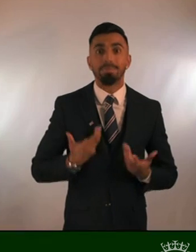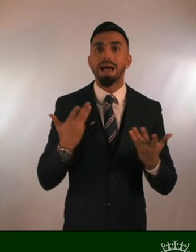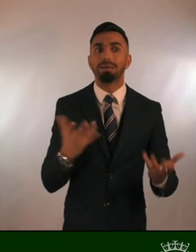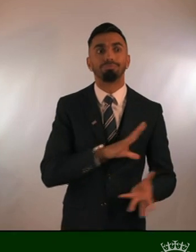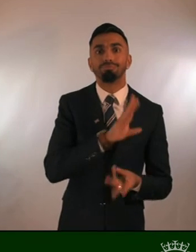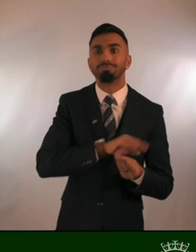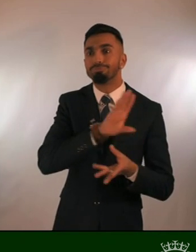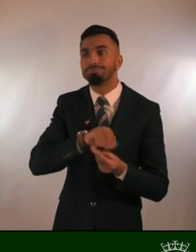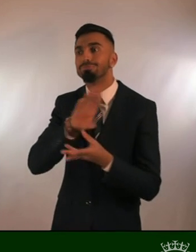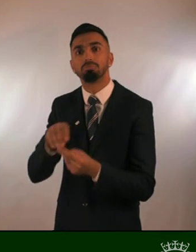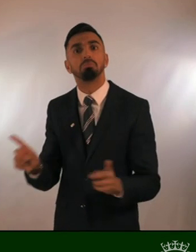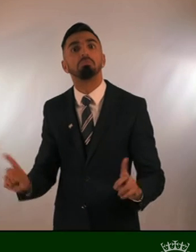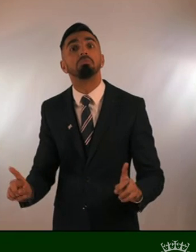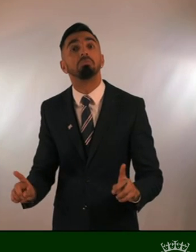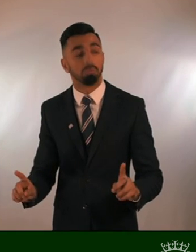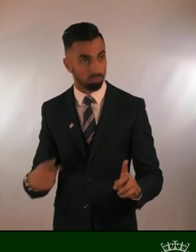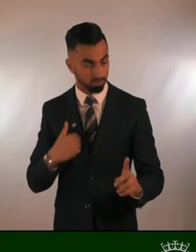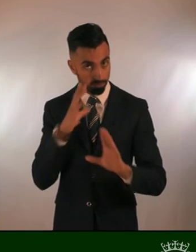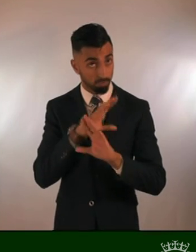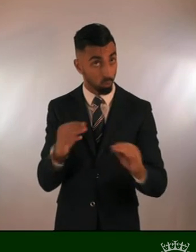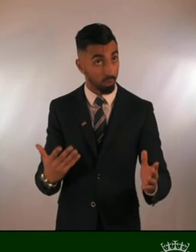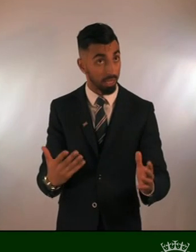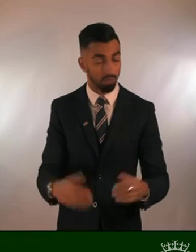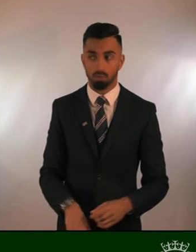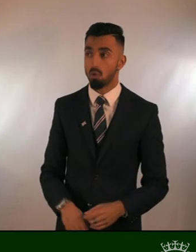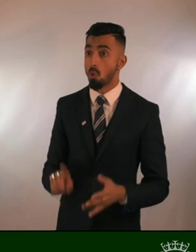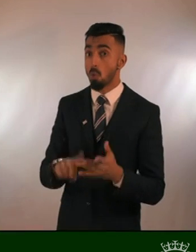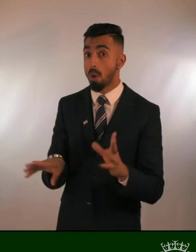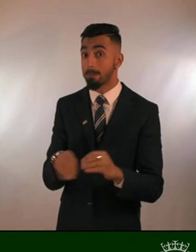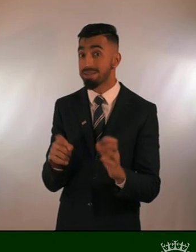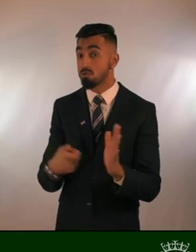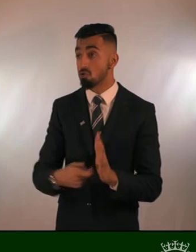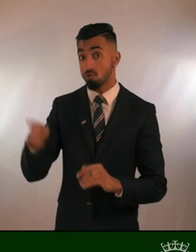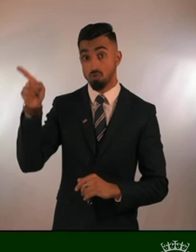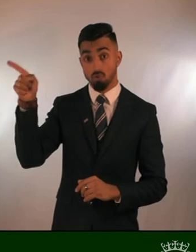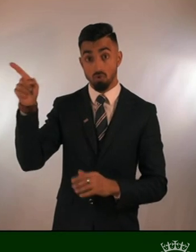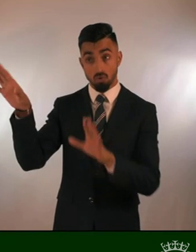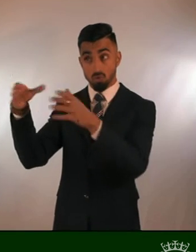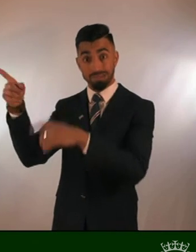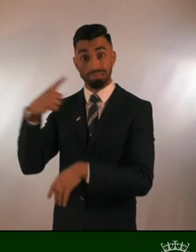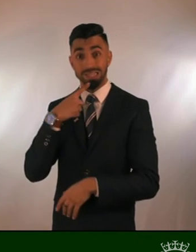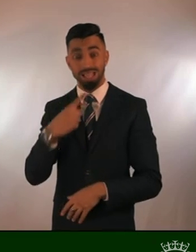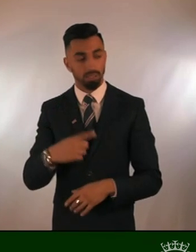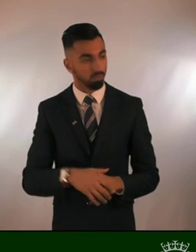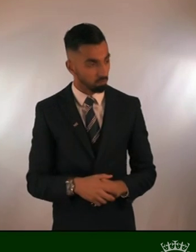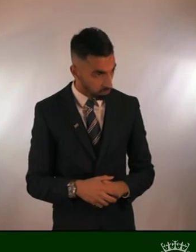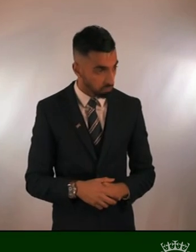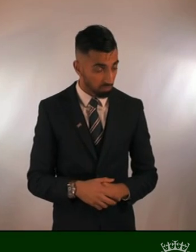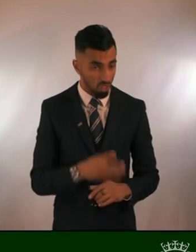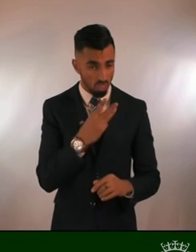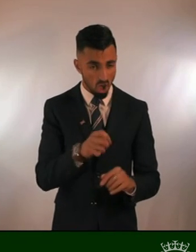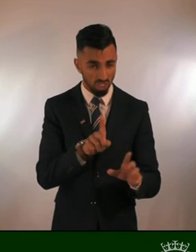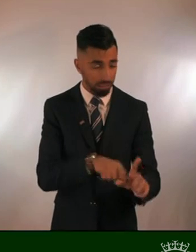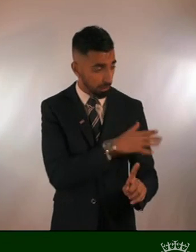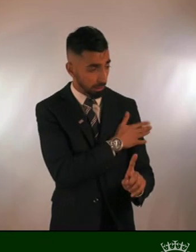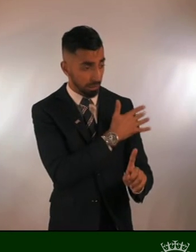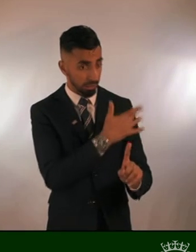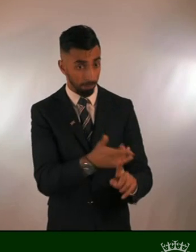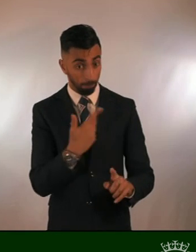The OBR has said that today’s Budget will be the largest sustained fiscal boost for nearly 30 years.